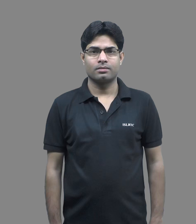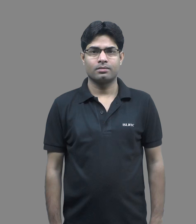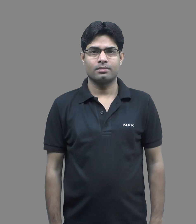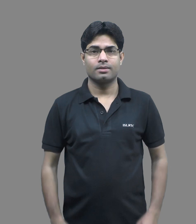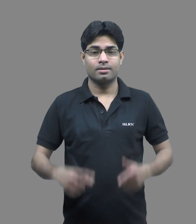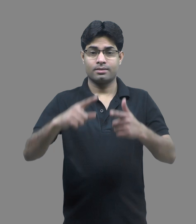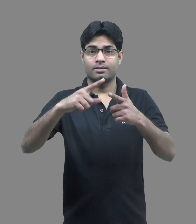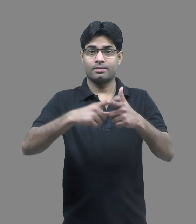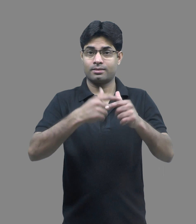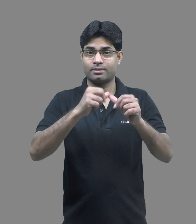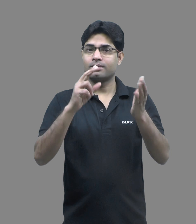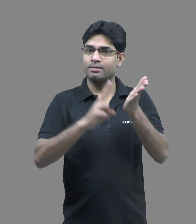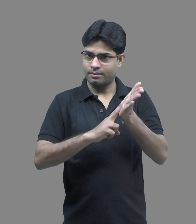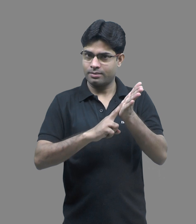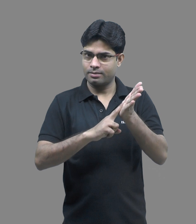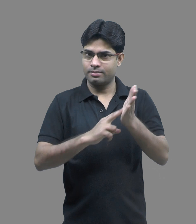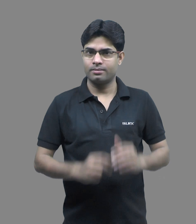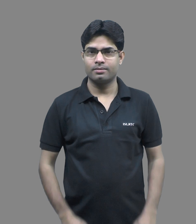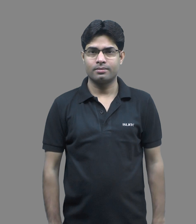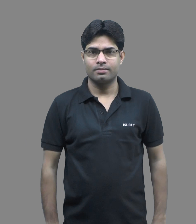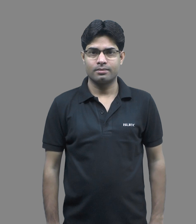January